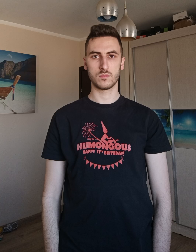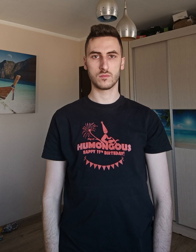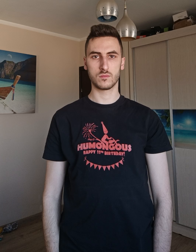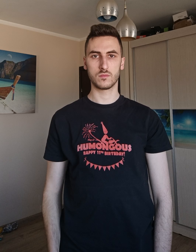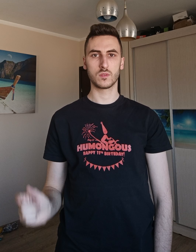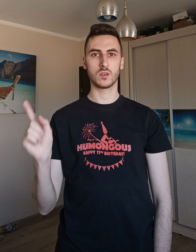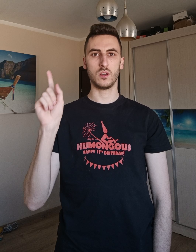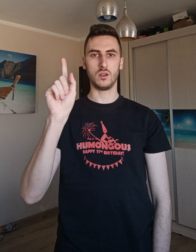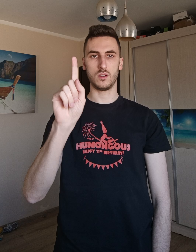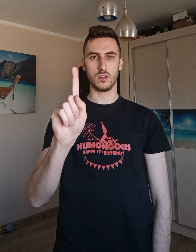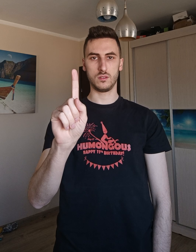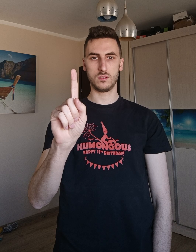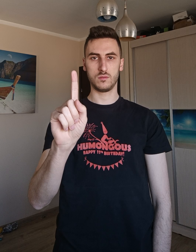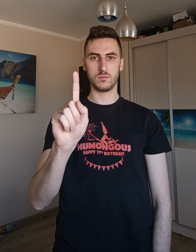אחד